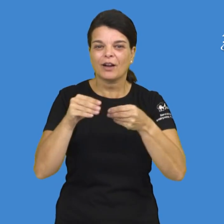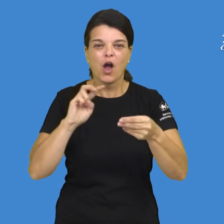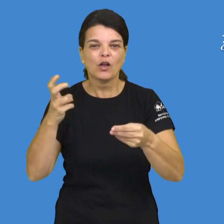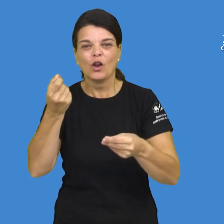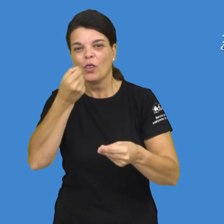otro